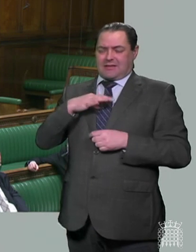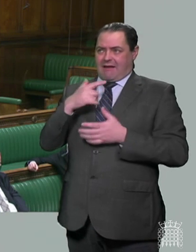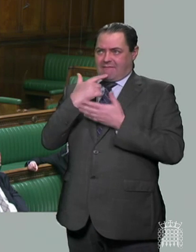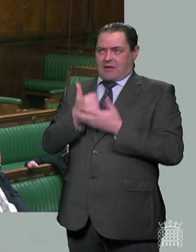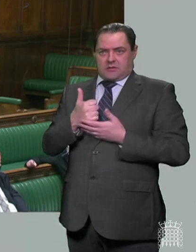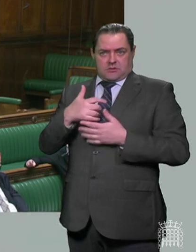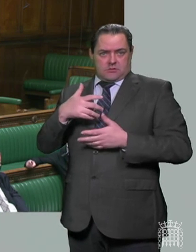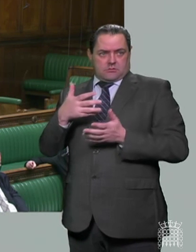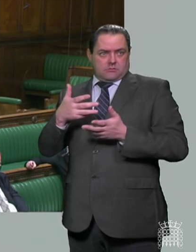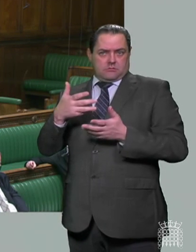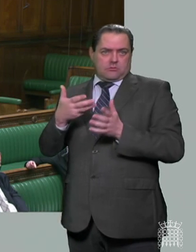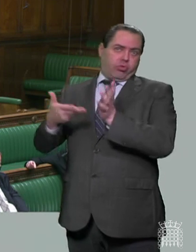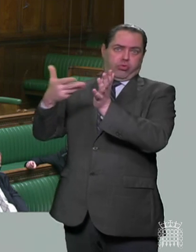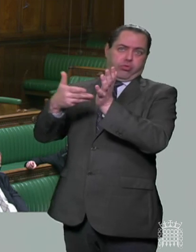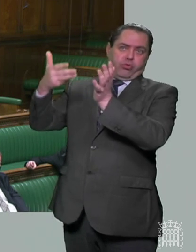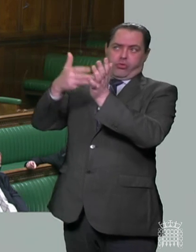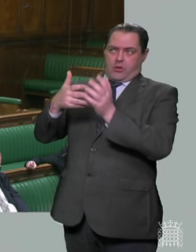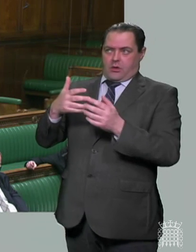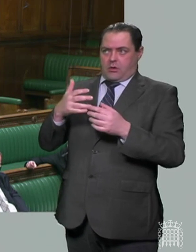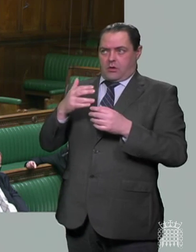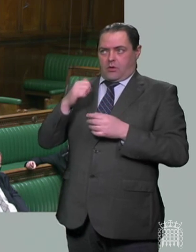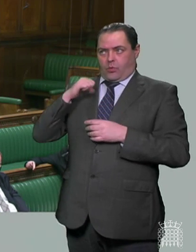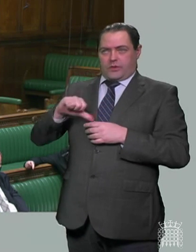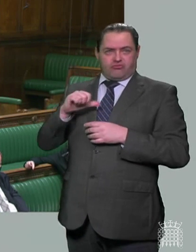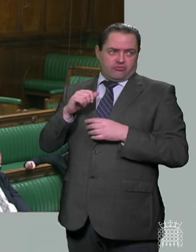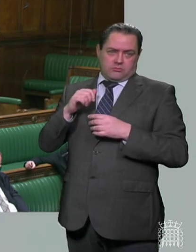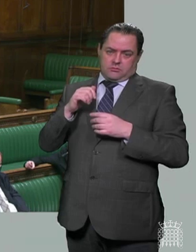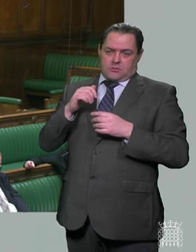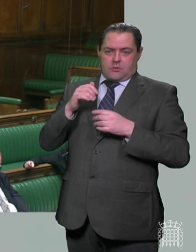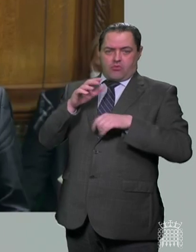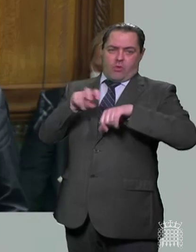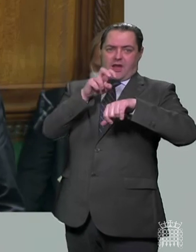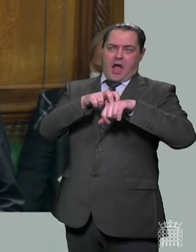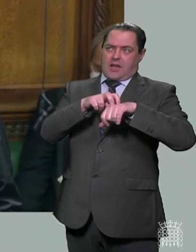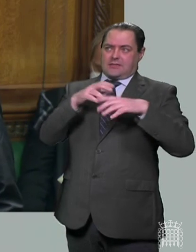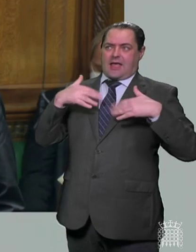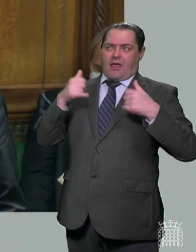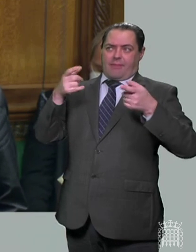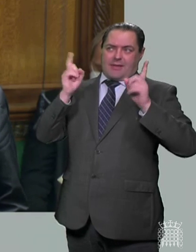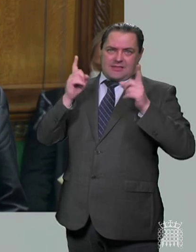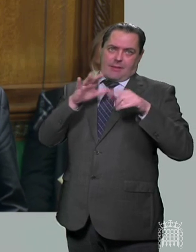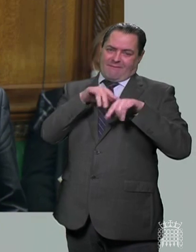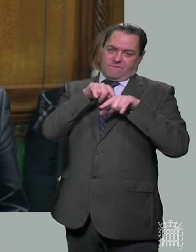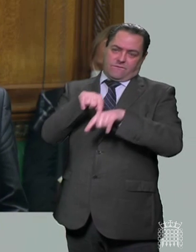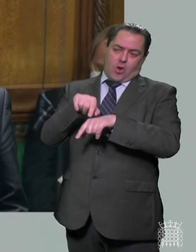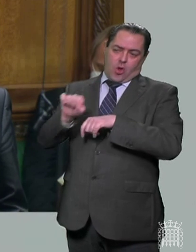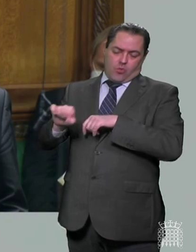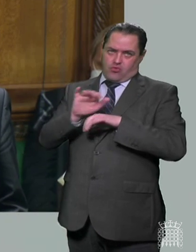I only wish the Health Minister in Northern Ireland had taken some advice from him rather than rushing into restrictions.